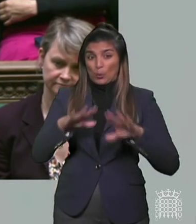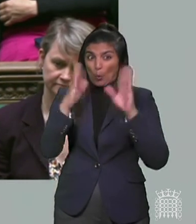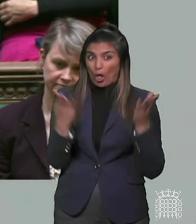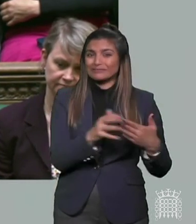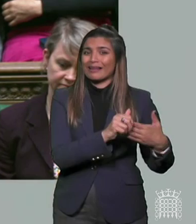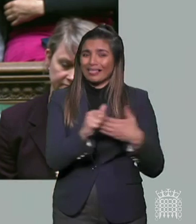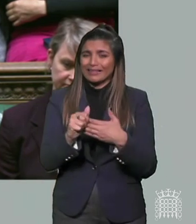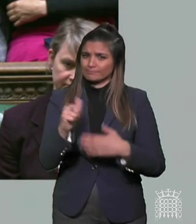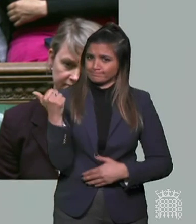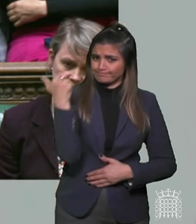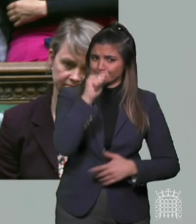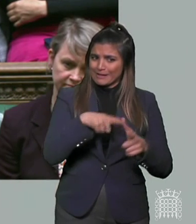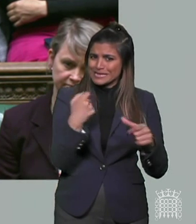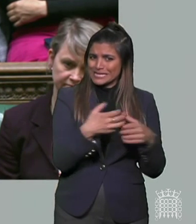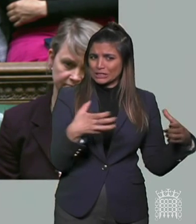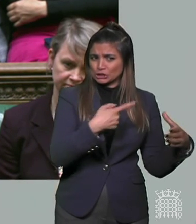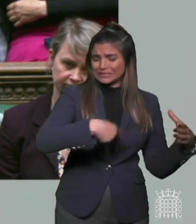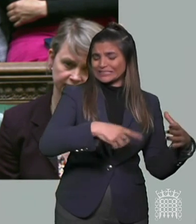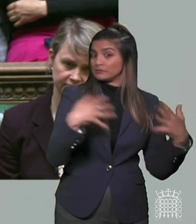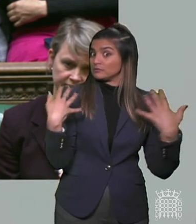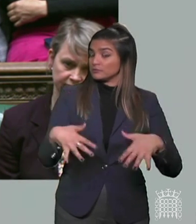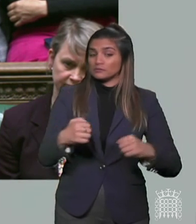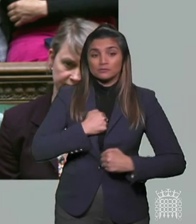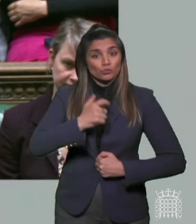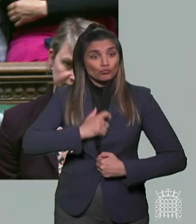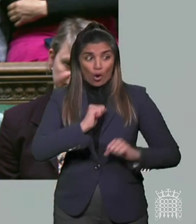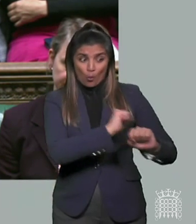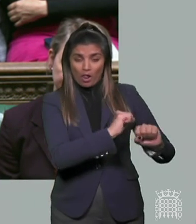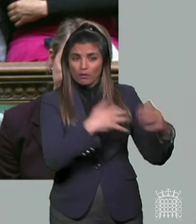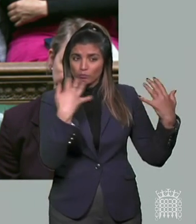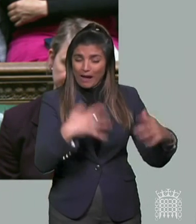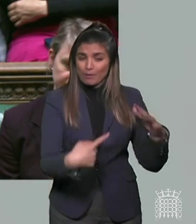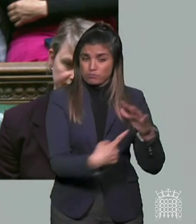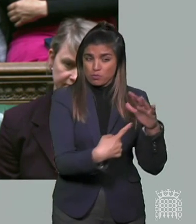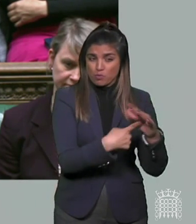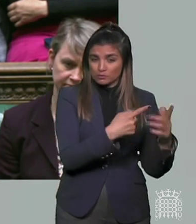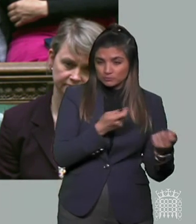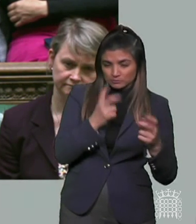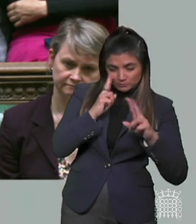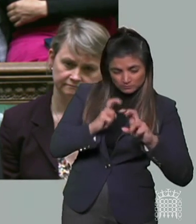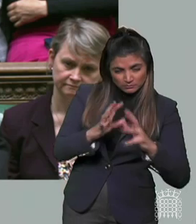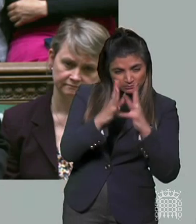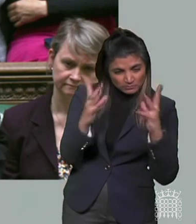The role of British intelligence today is critical in the face of Putin’s aggression.